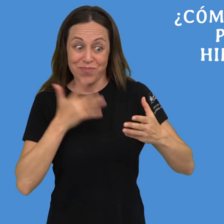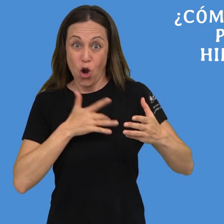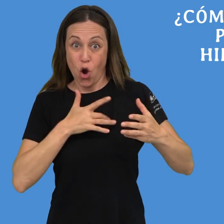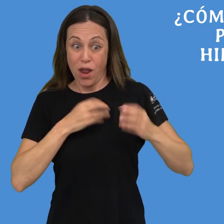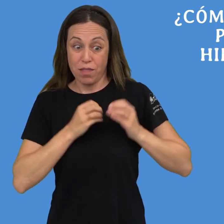corazón